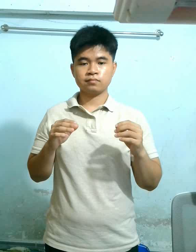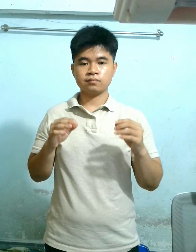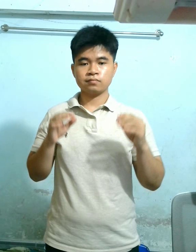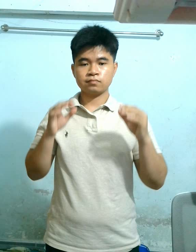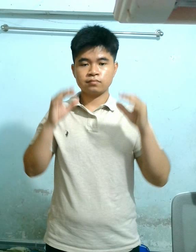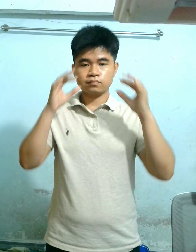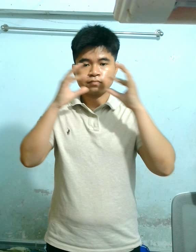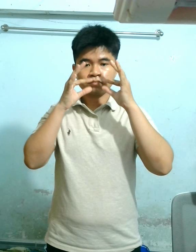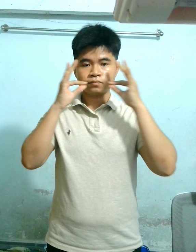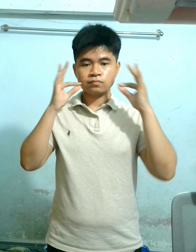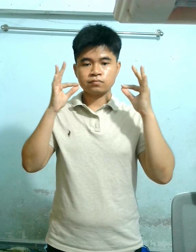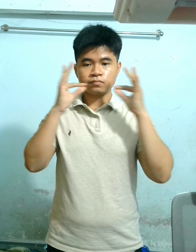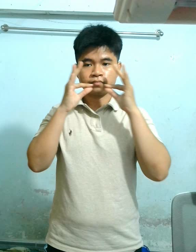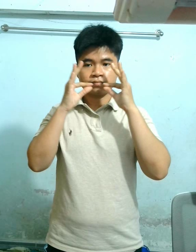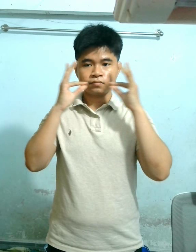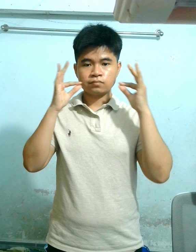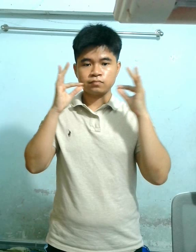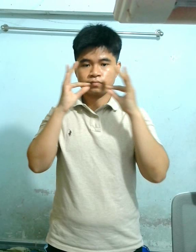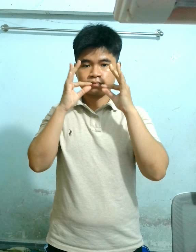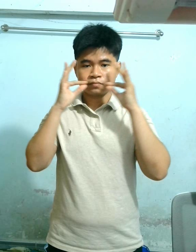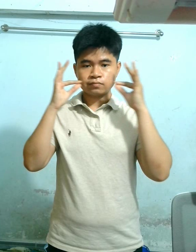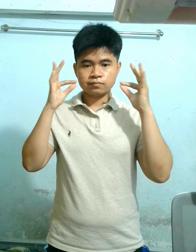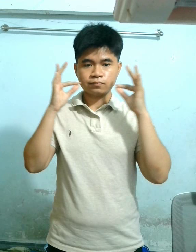meo